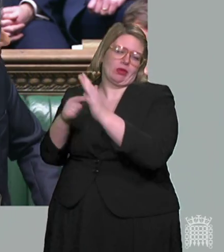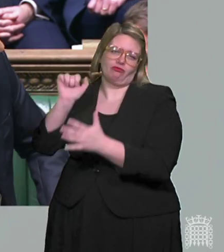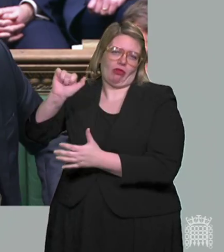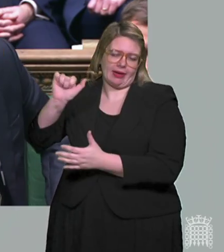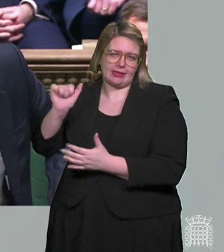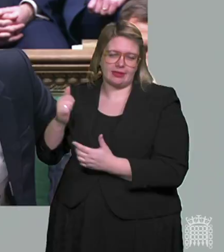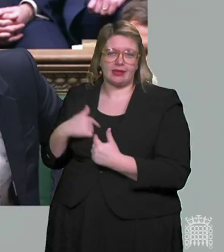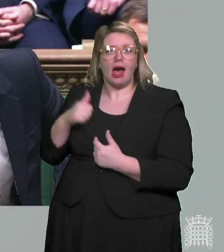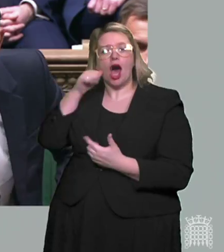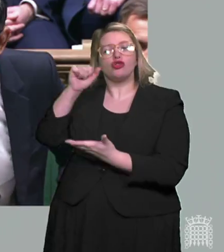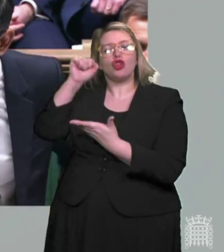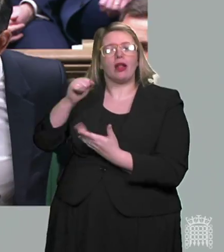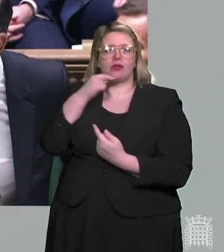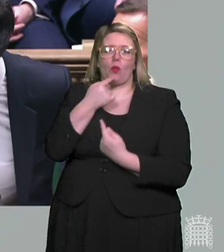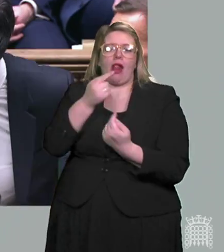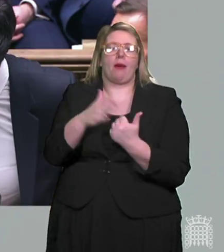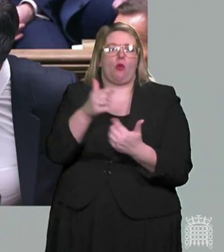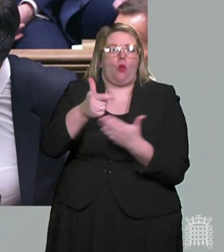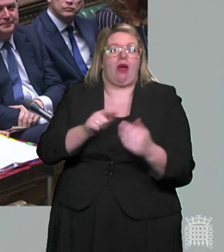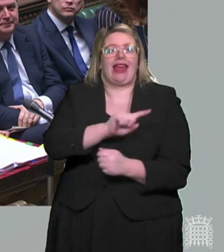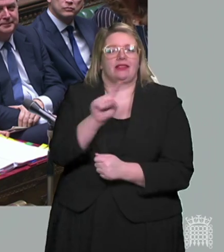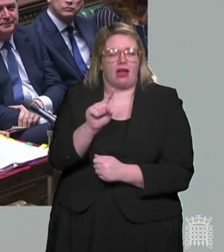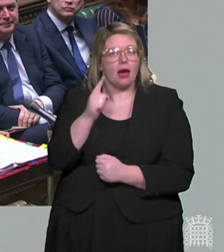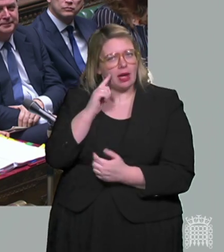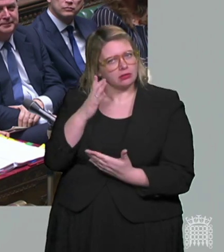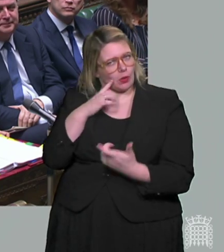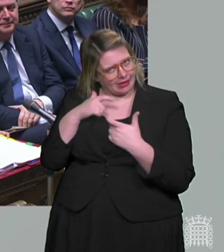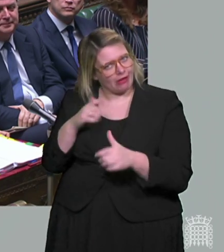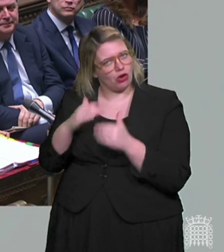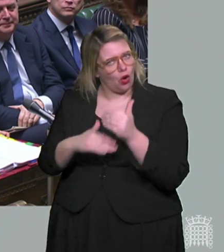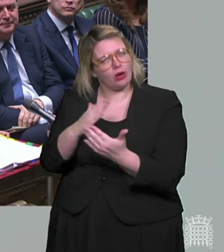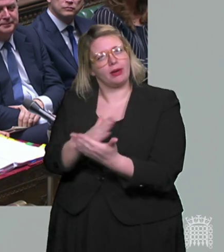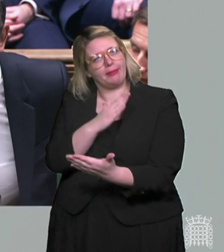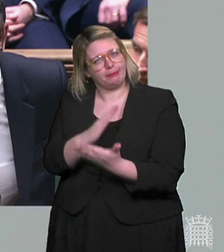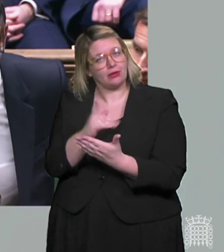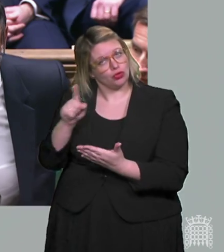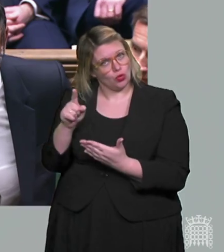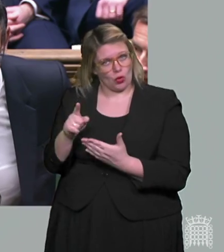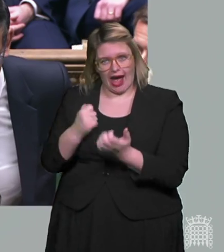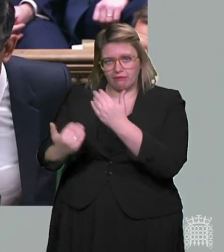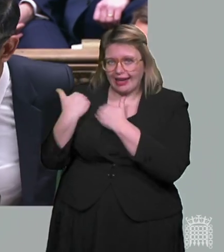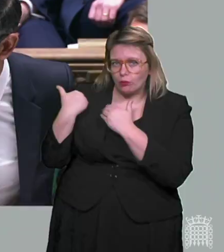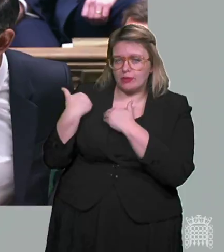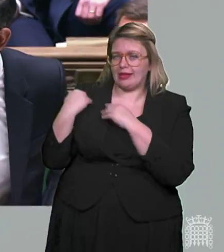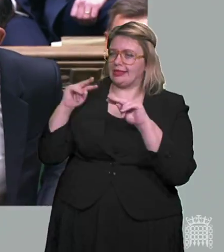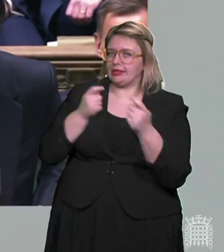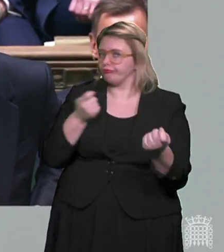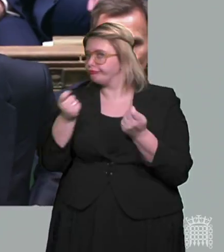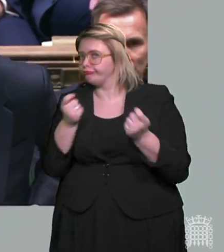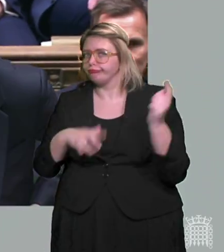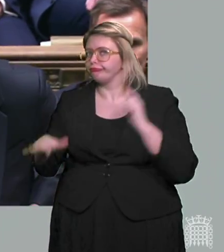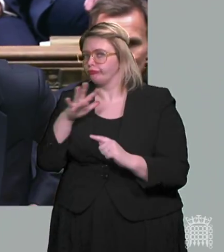I know that the Chancellor will have something to say about this later, but my honourable Friend should rest assured that we will keep at it to ensure that there is accountability and oversight of our regulators.